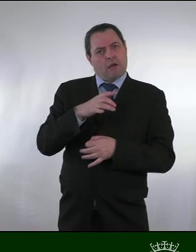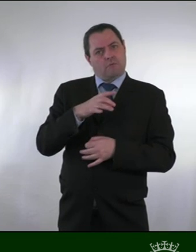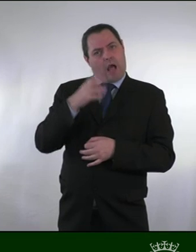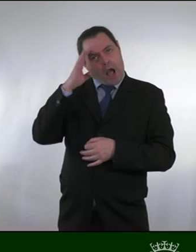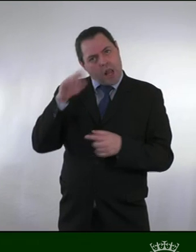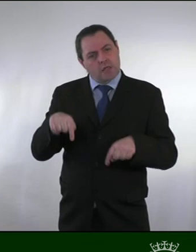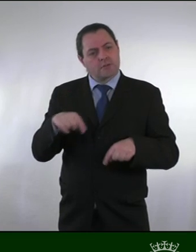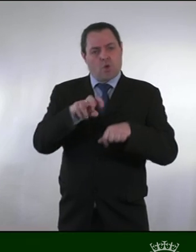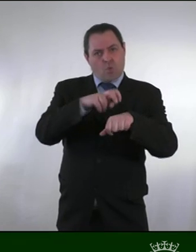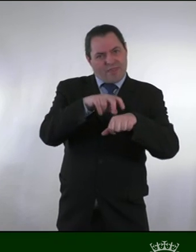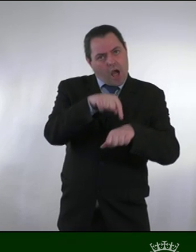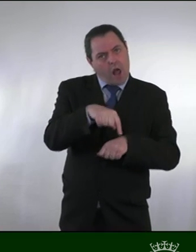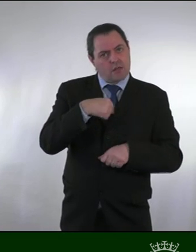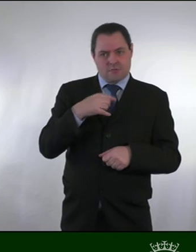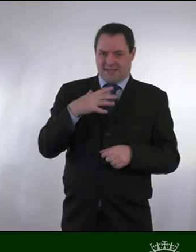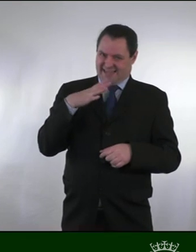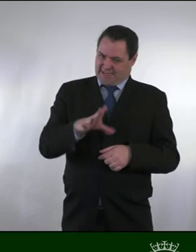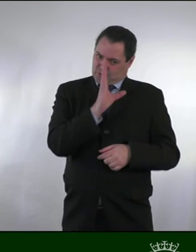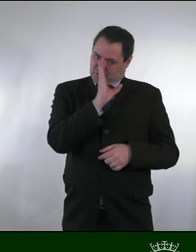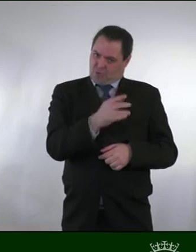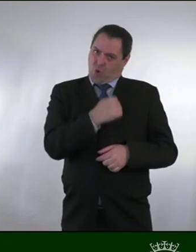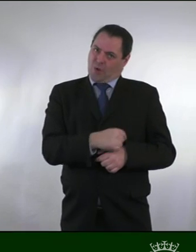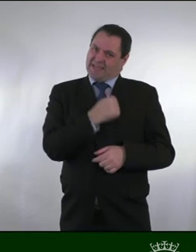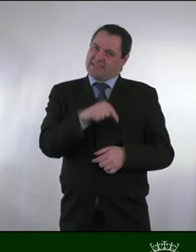Would being straight with the people of Northern Ireland not be a good start?